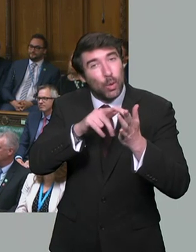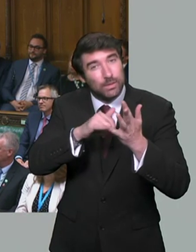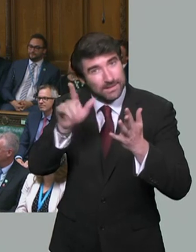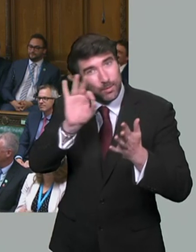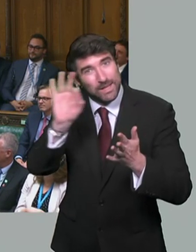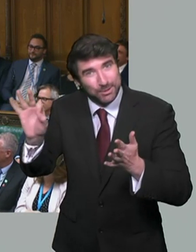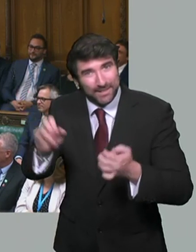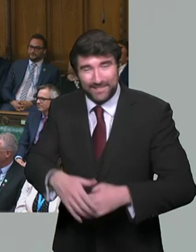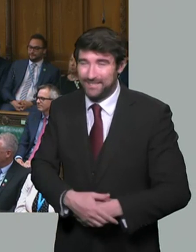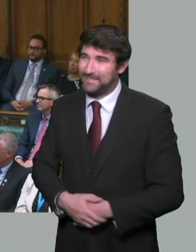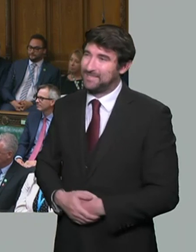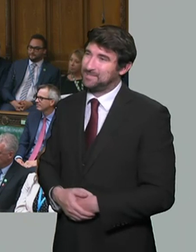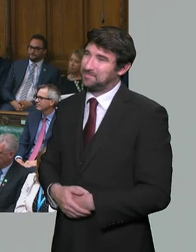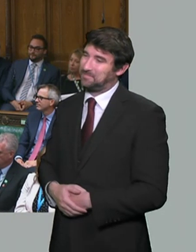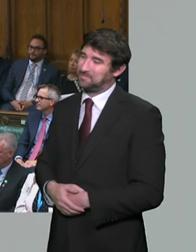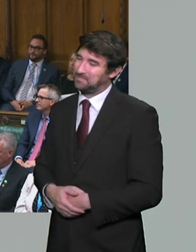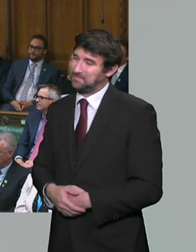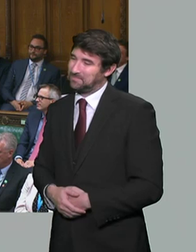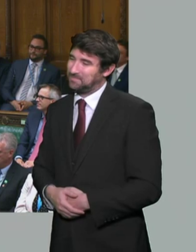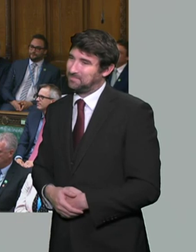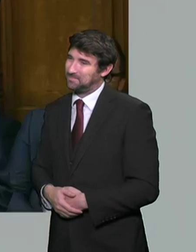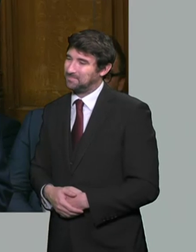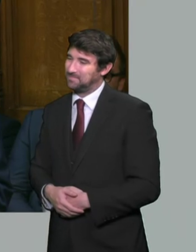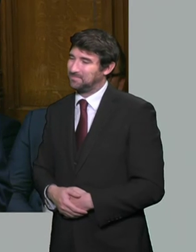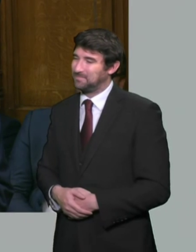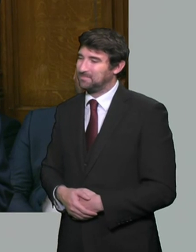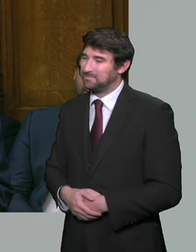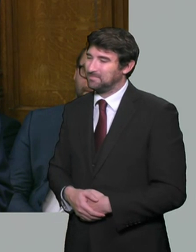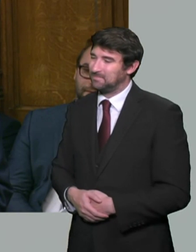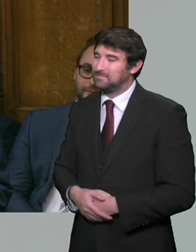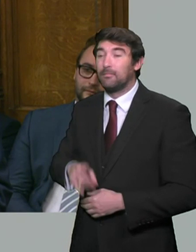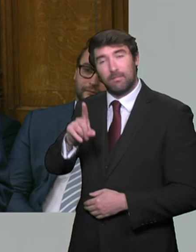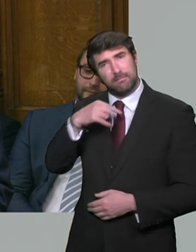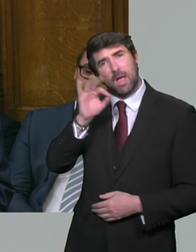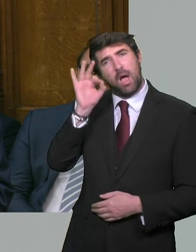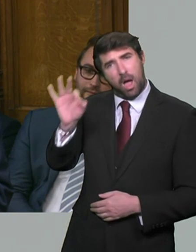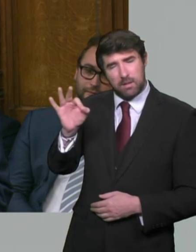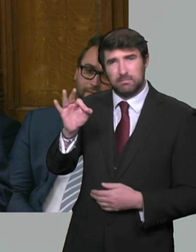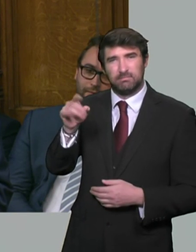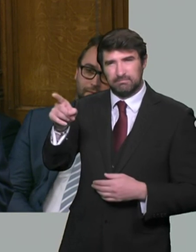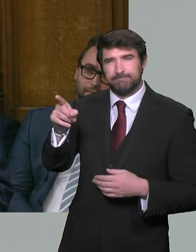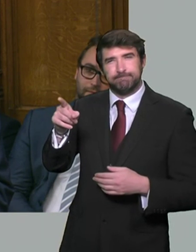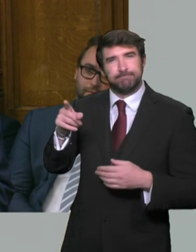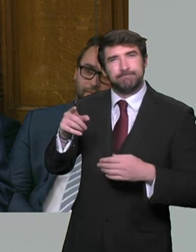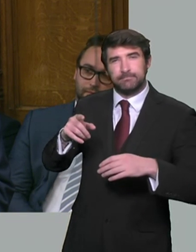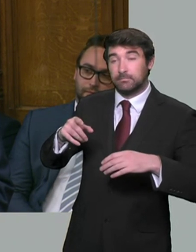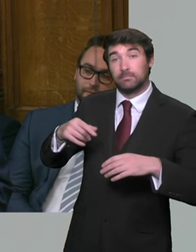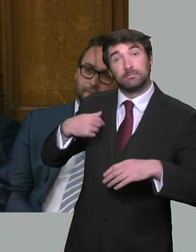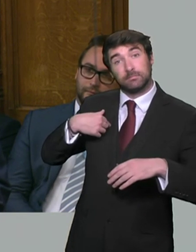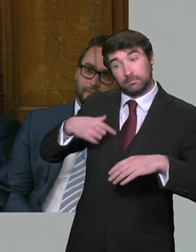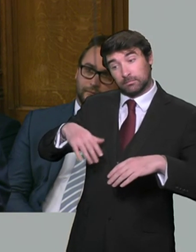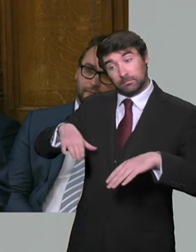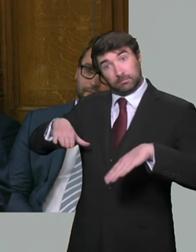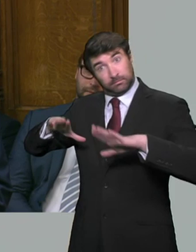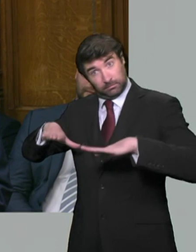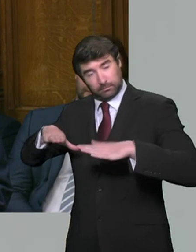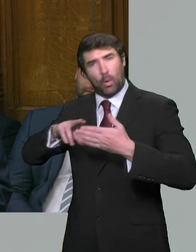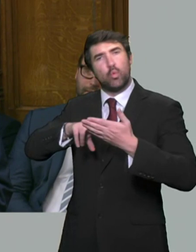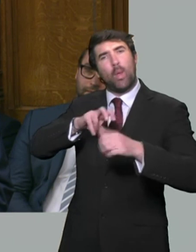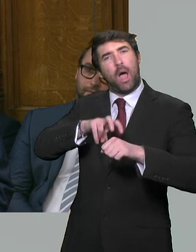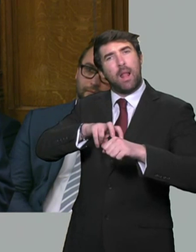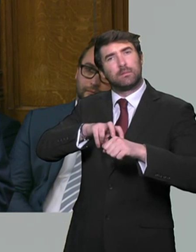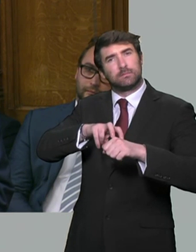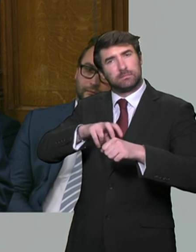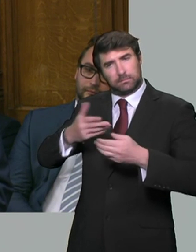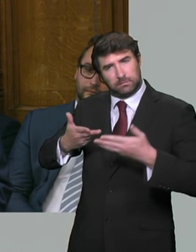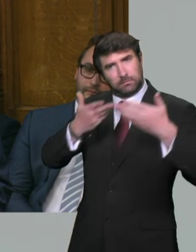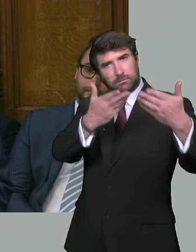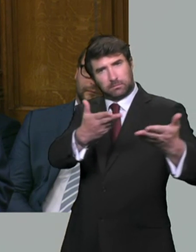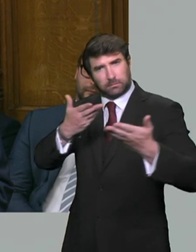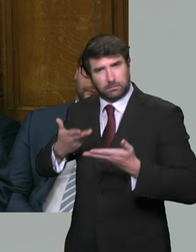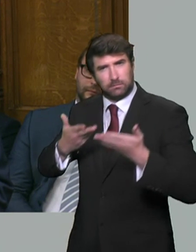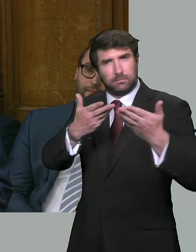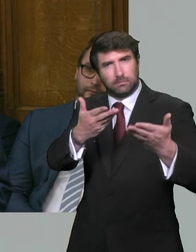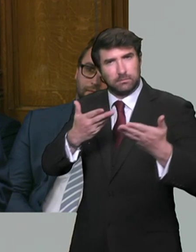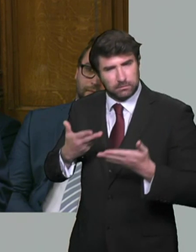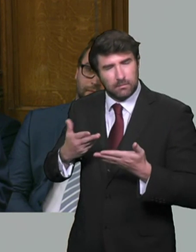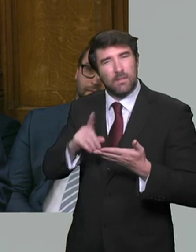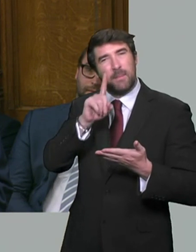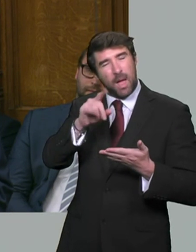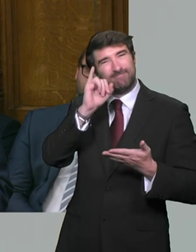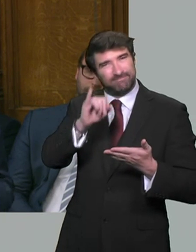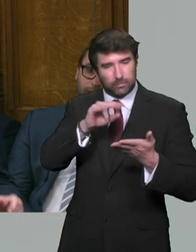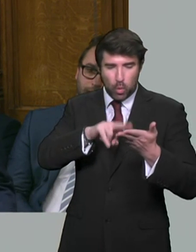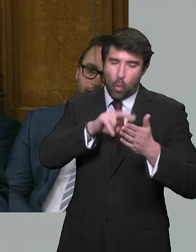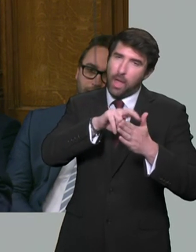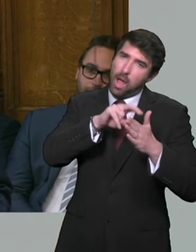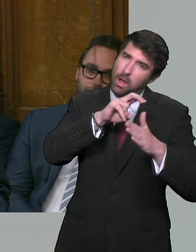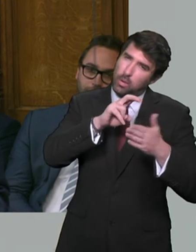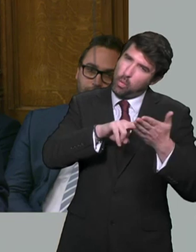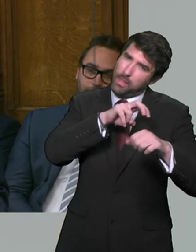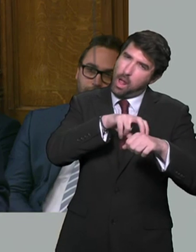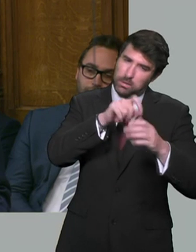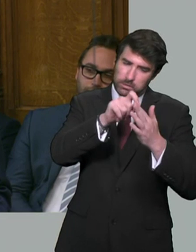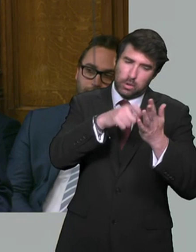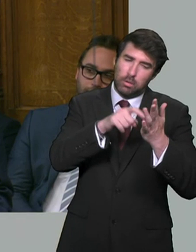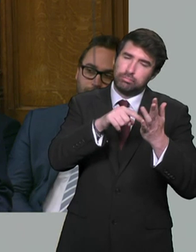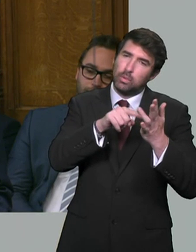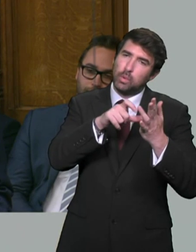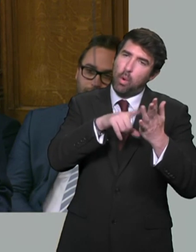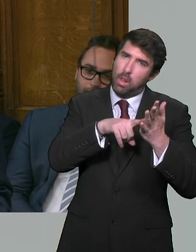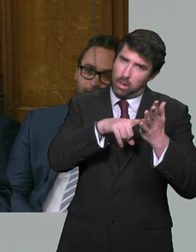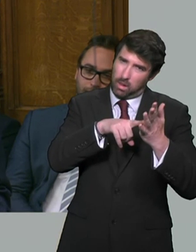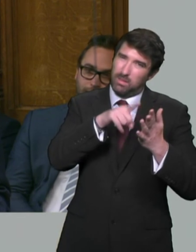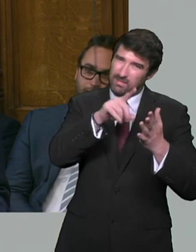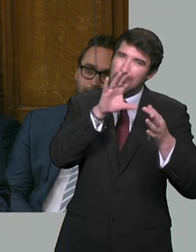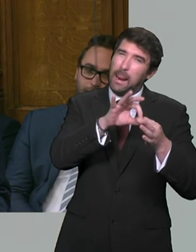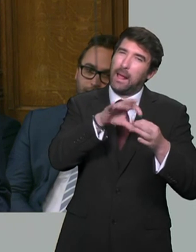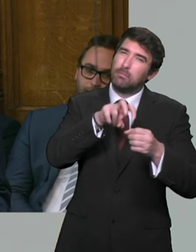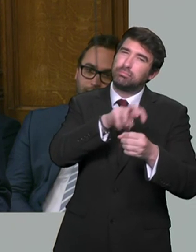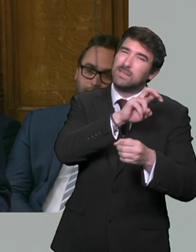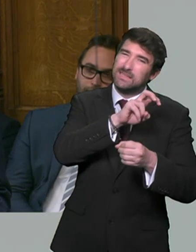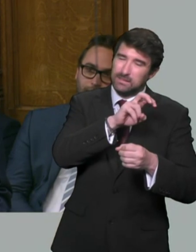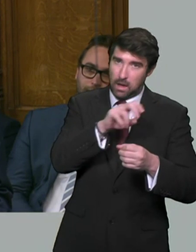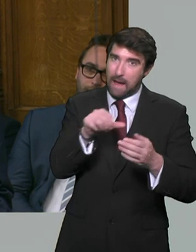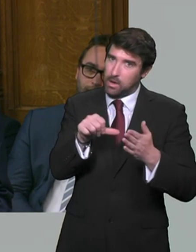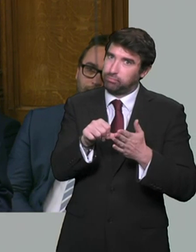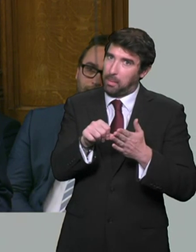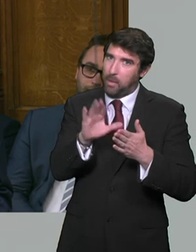Does my right honourable Friend agree that while the recent extension of the grace periods for the movement of goods between Great Britain and Northern Ireland is welcome, it does not yet amount to a permanent fix of the Northern Ireland protocol, which Lord Trimble suggests is inimical to the Belfast agreement?